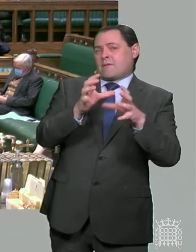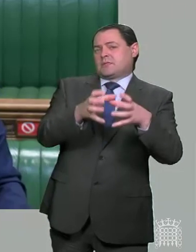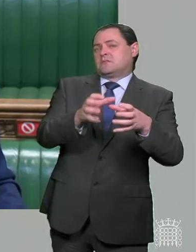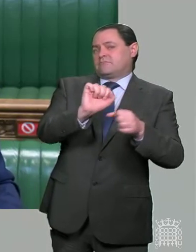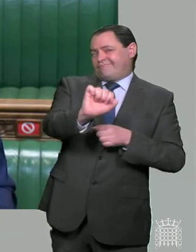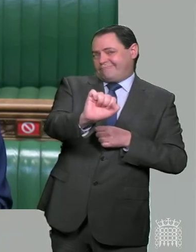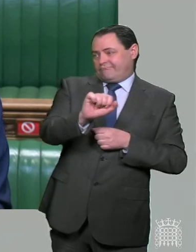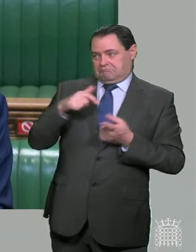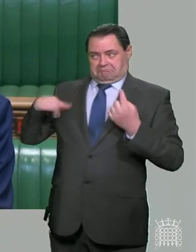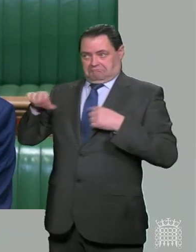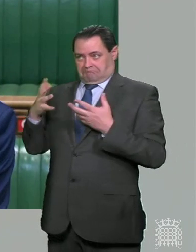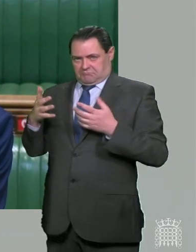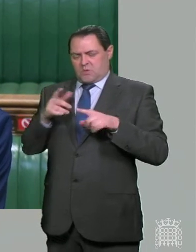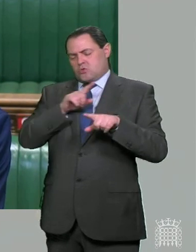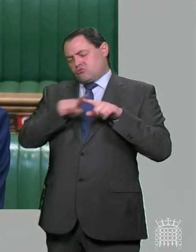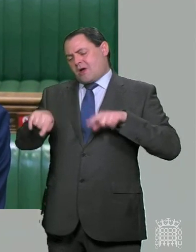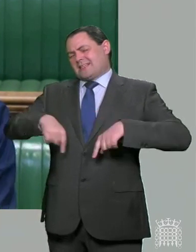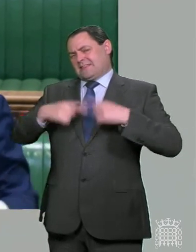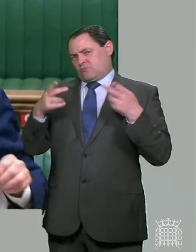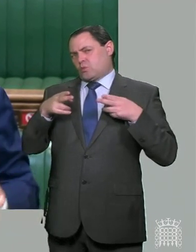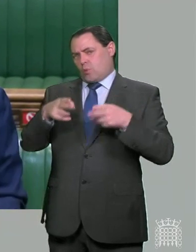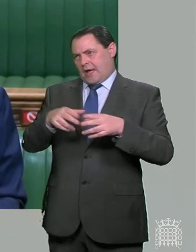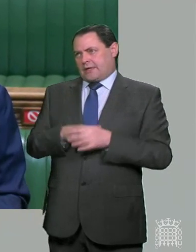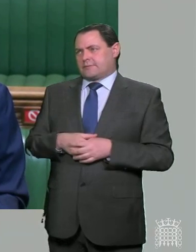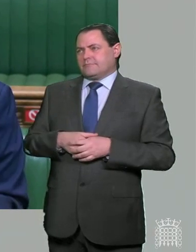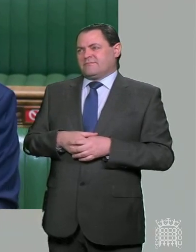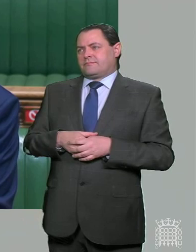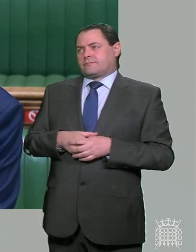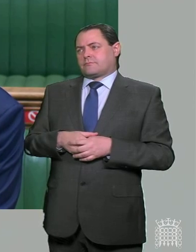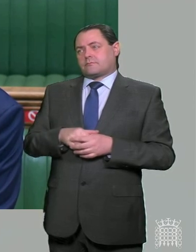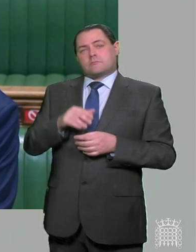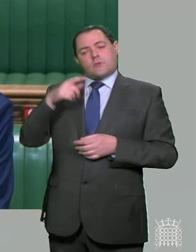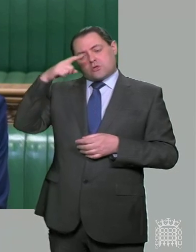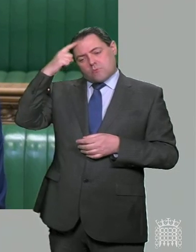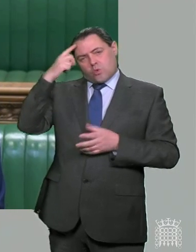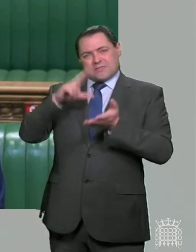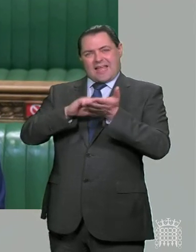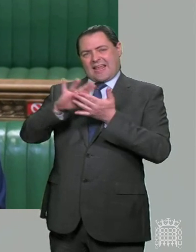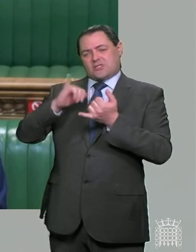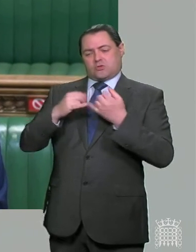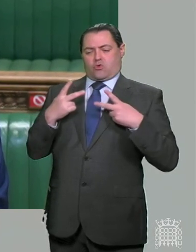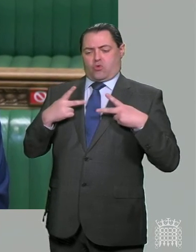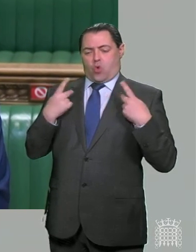Let me try another way, Prime Minister.